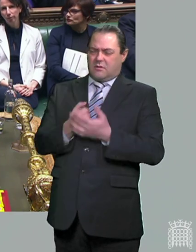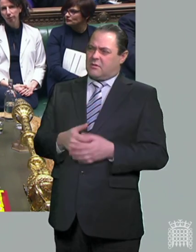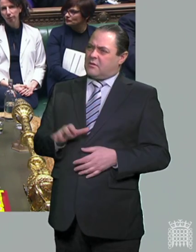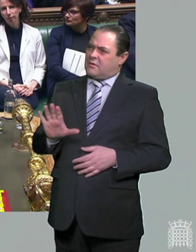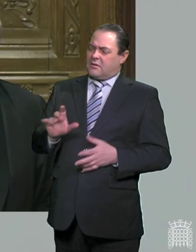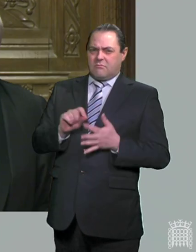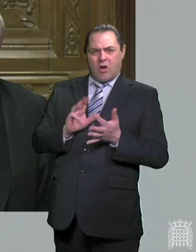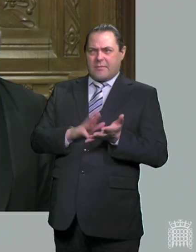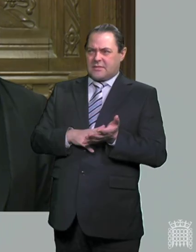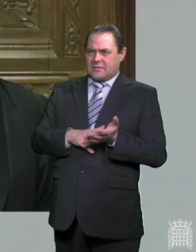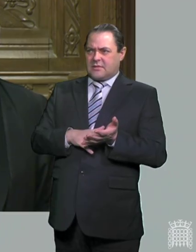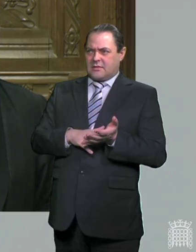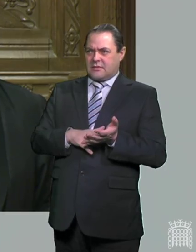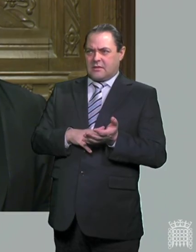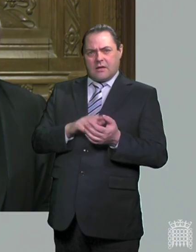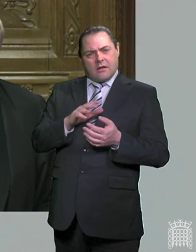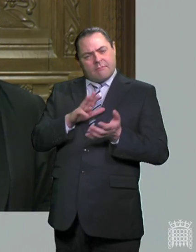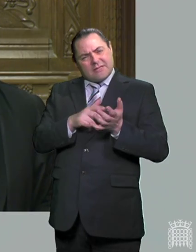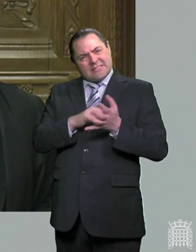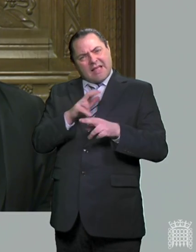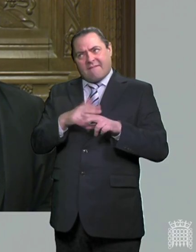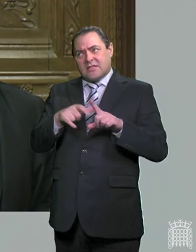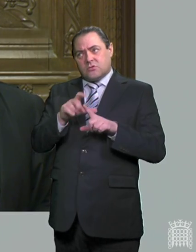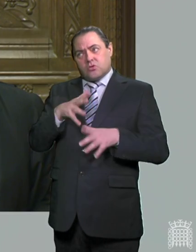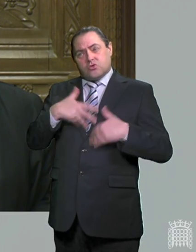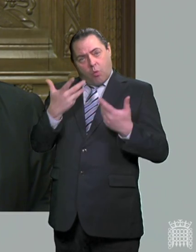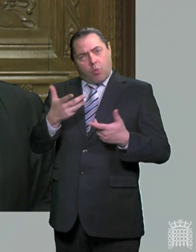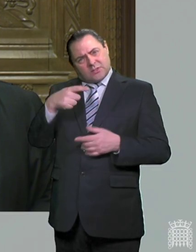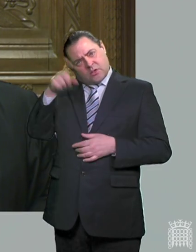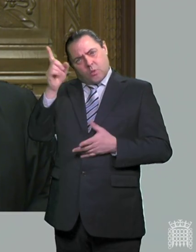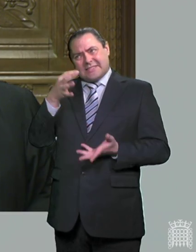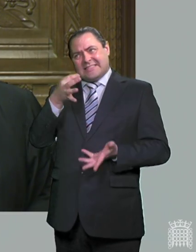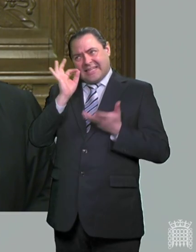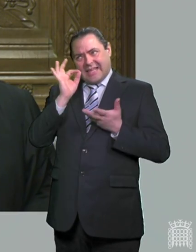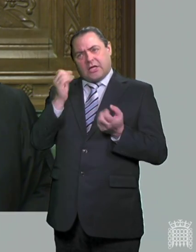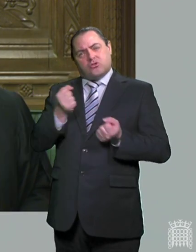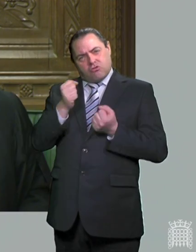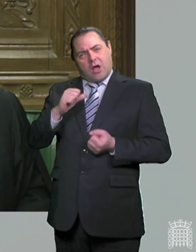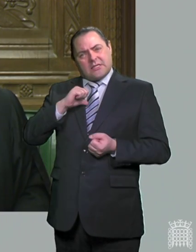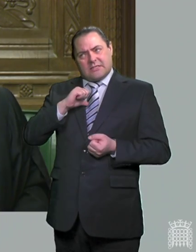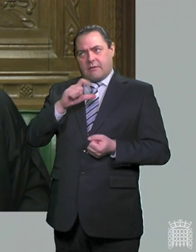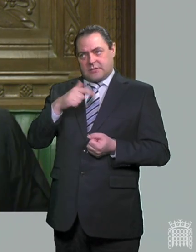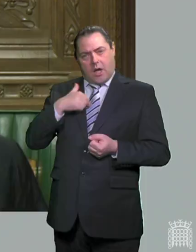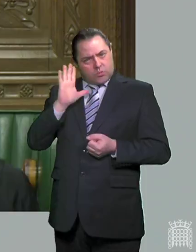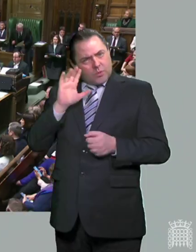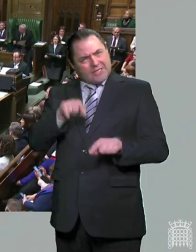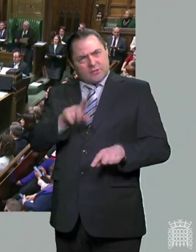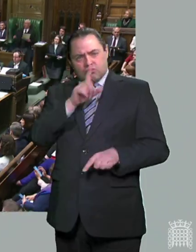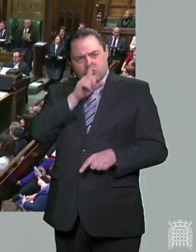Order. Mr Stafford, if you don’t want to hear the Prime Minister you can go and have a good cup of tea, nice and strong I suspect, but I will hear him.